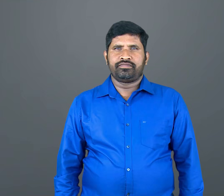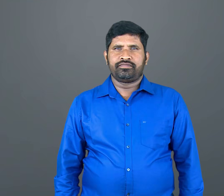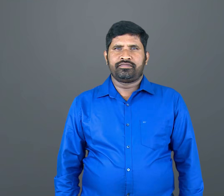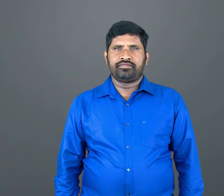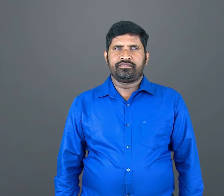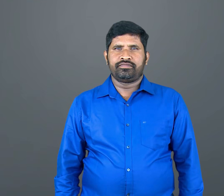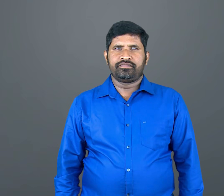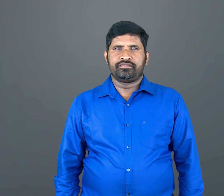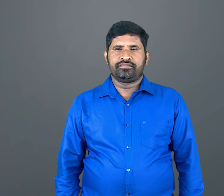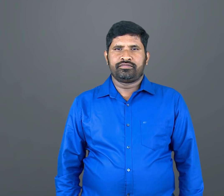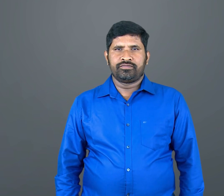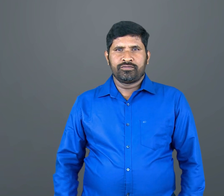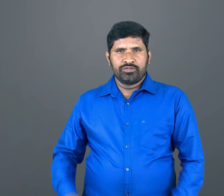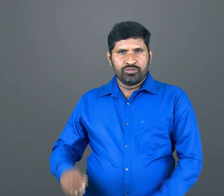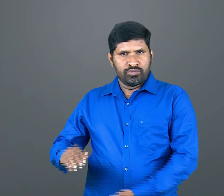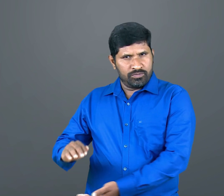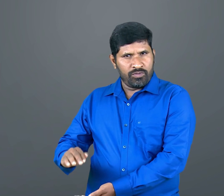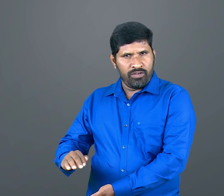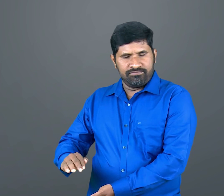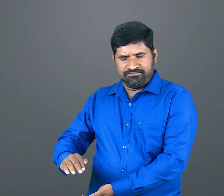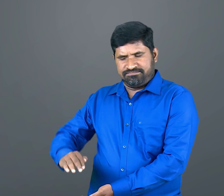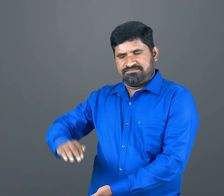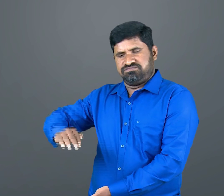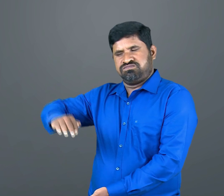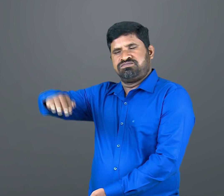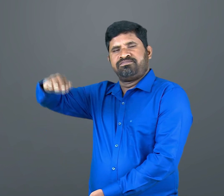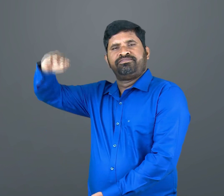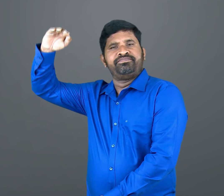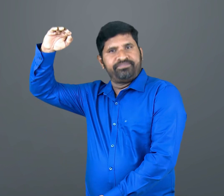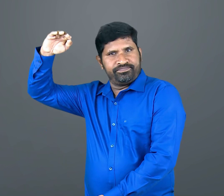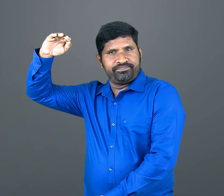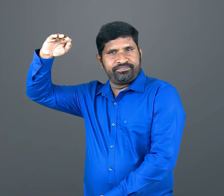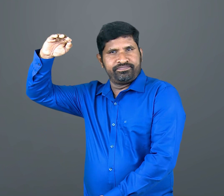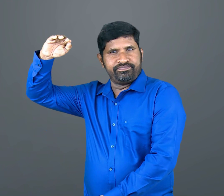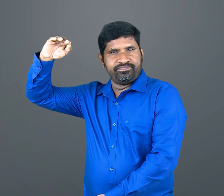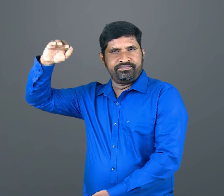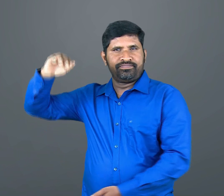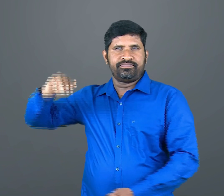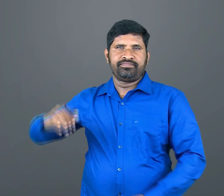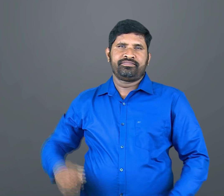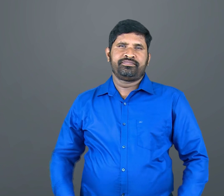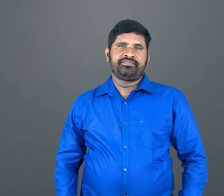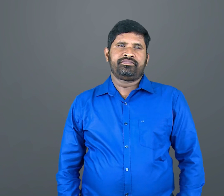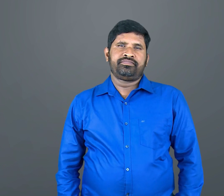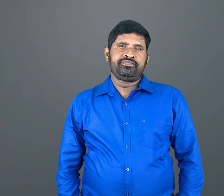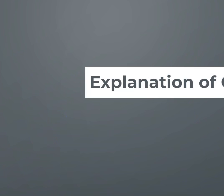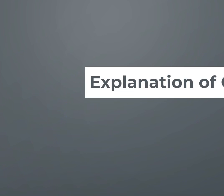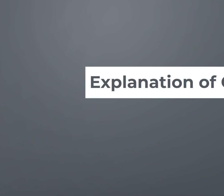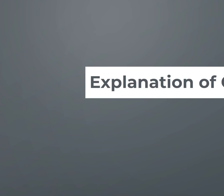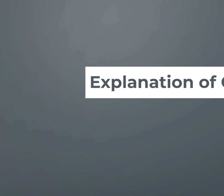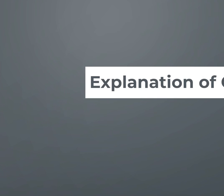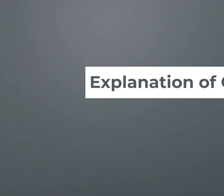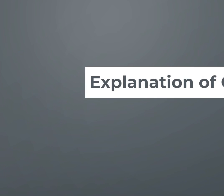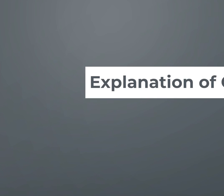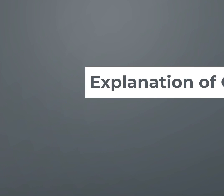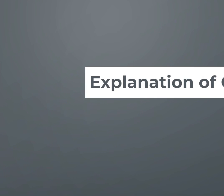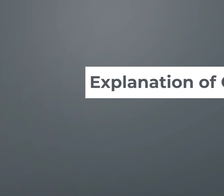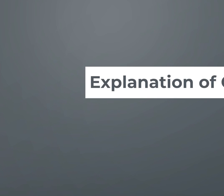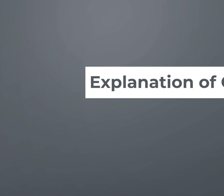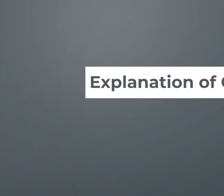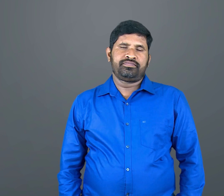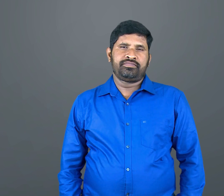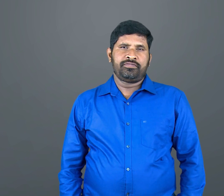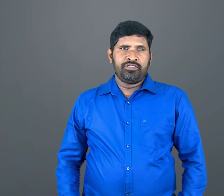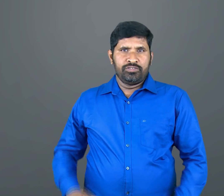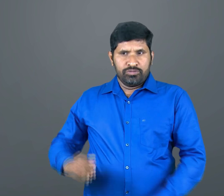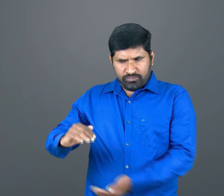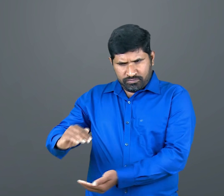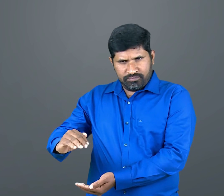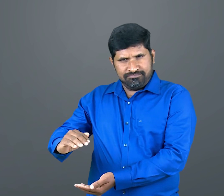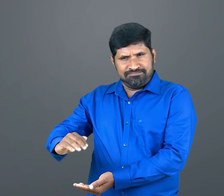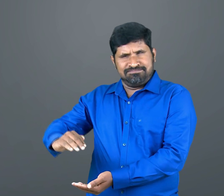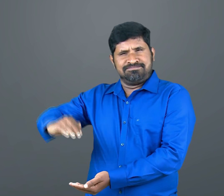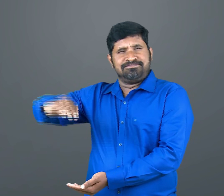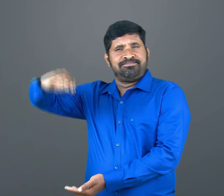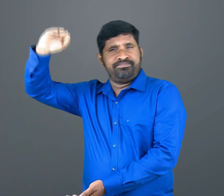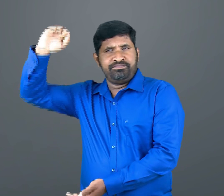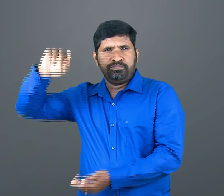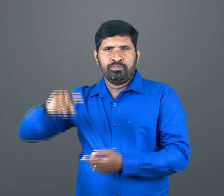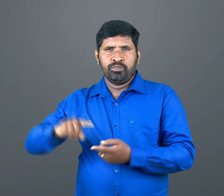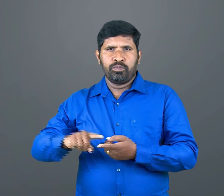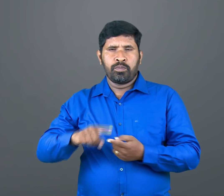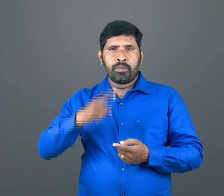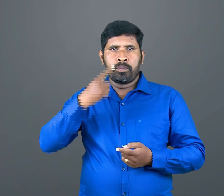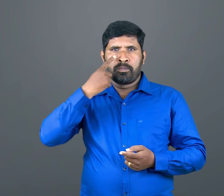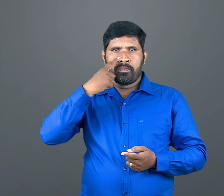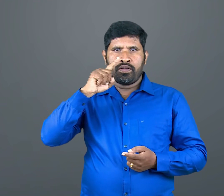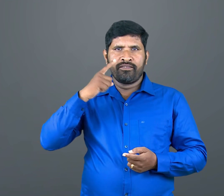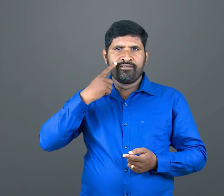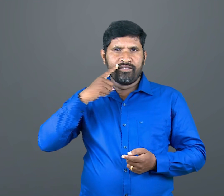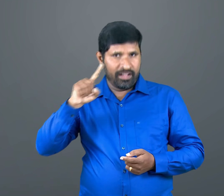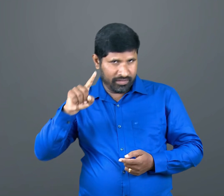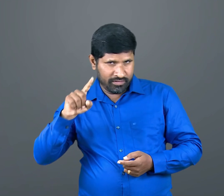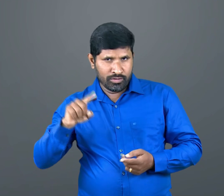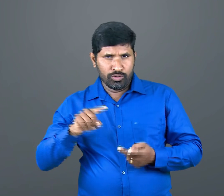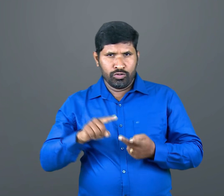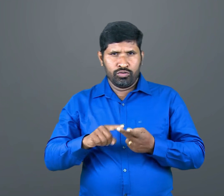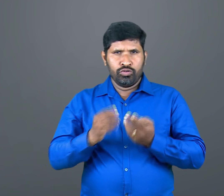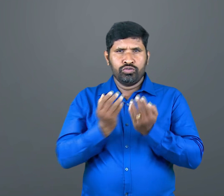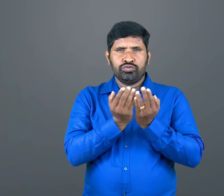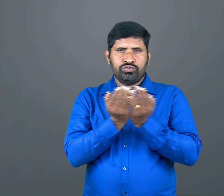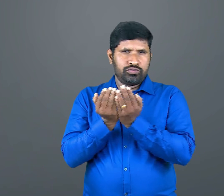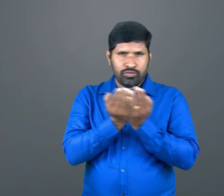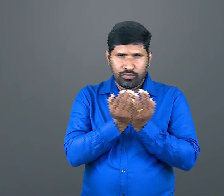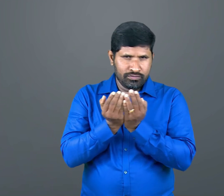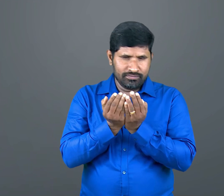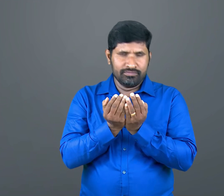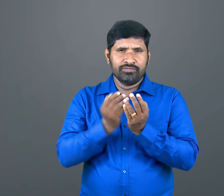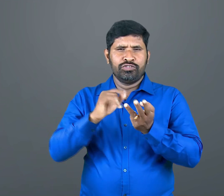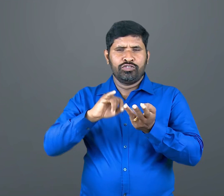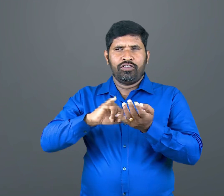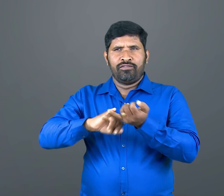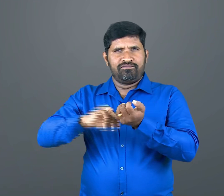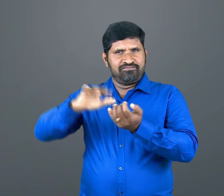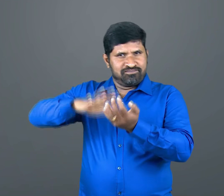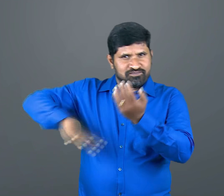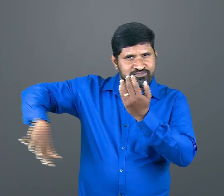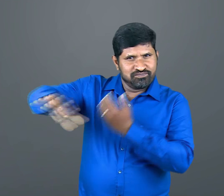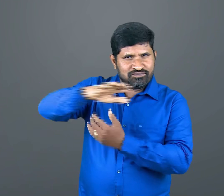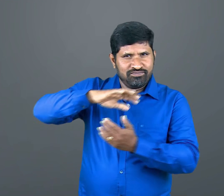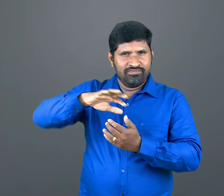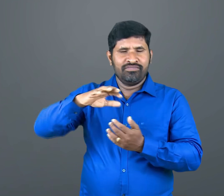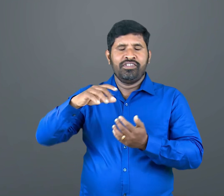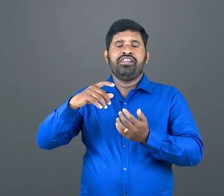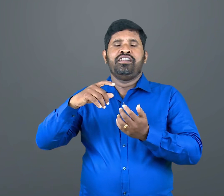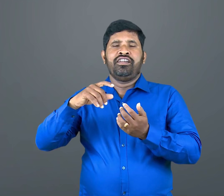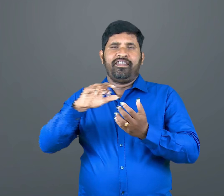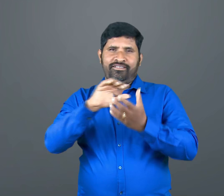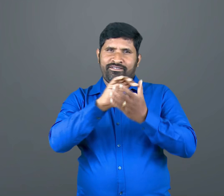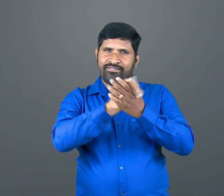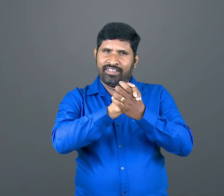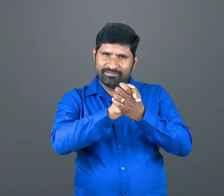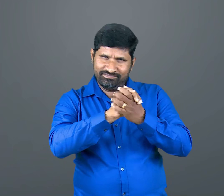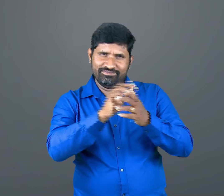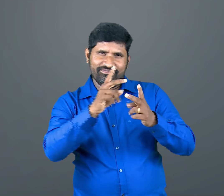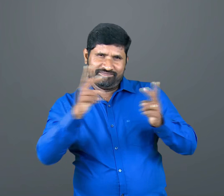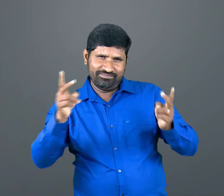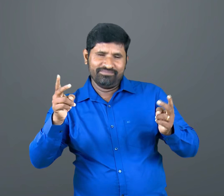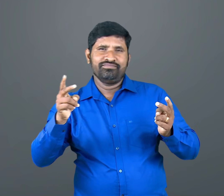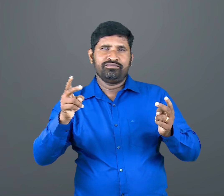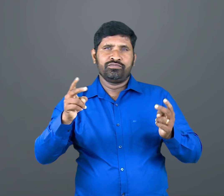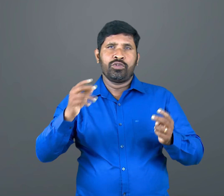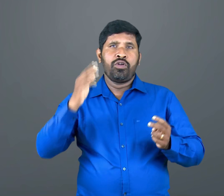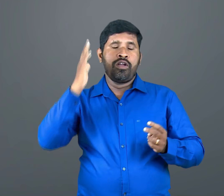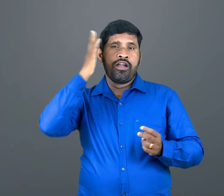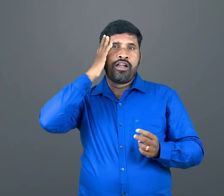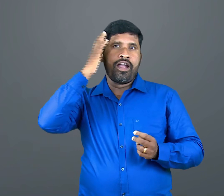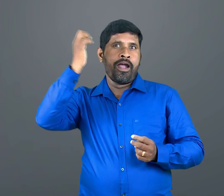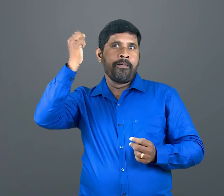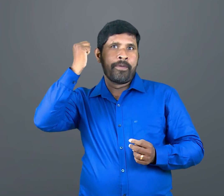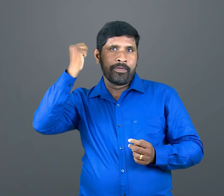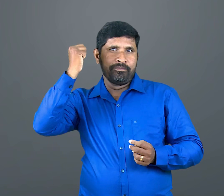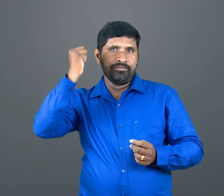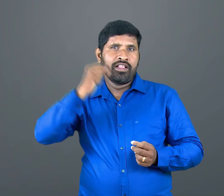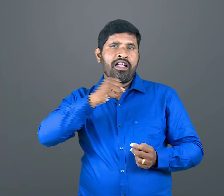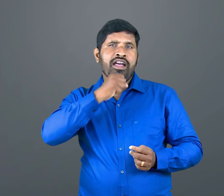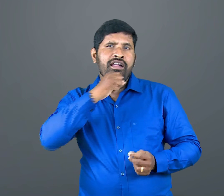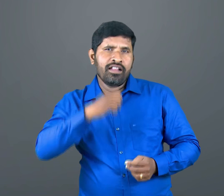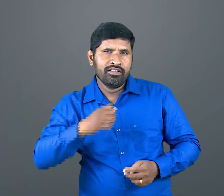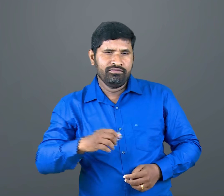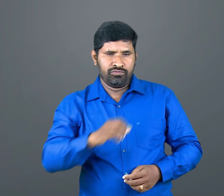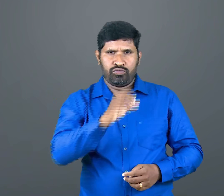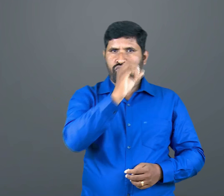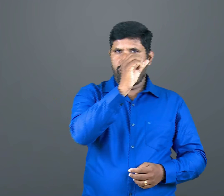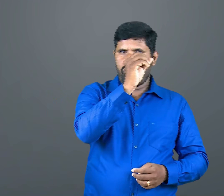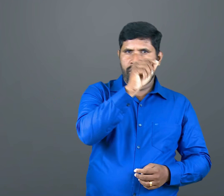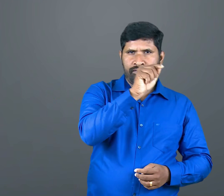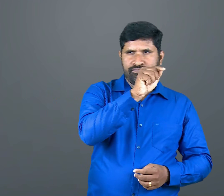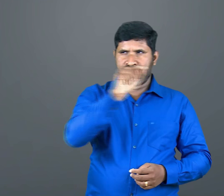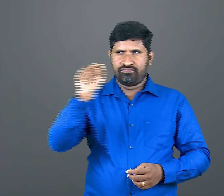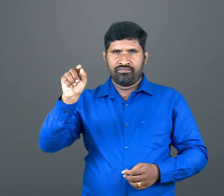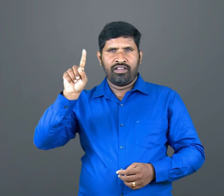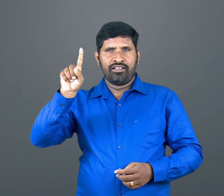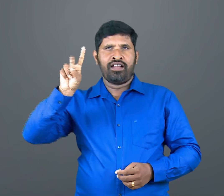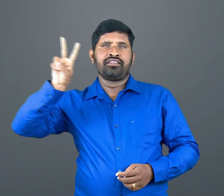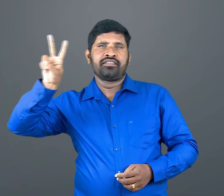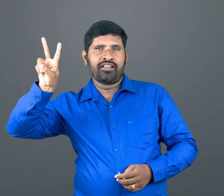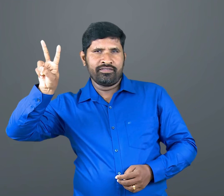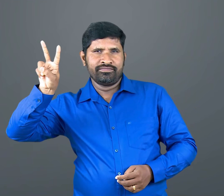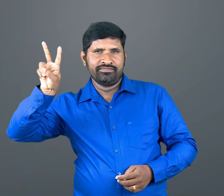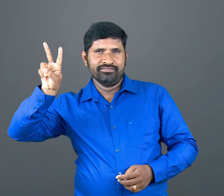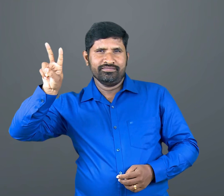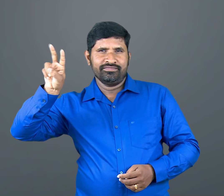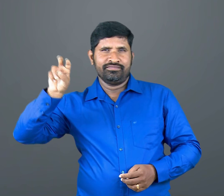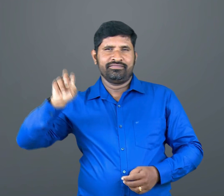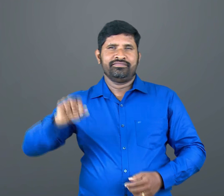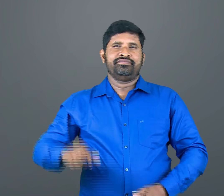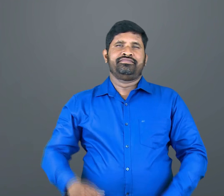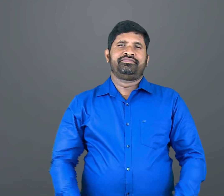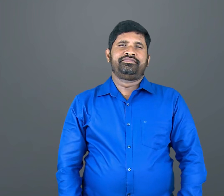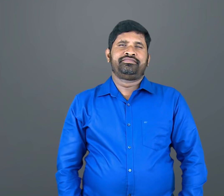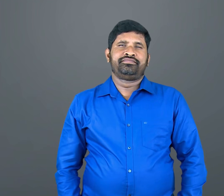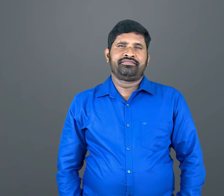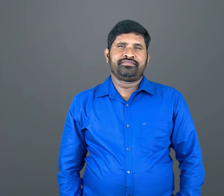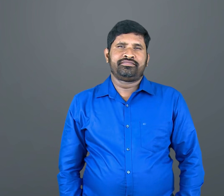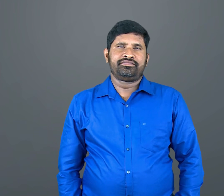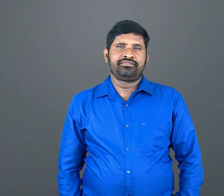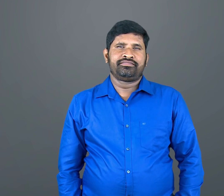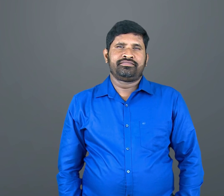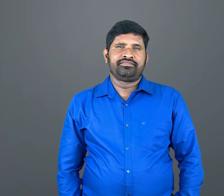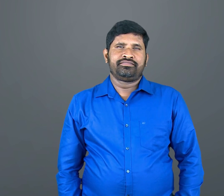Childhood